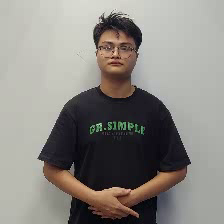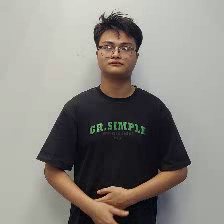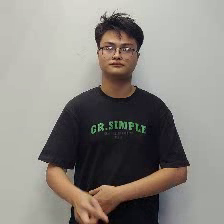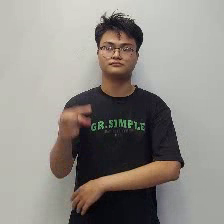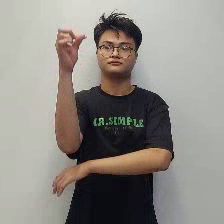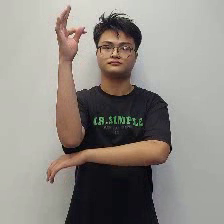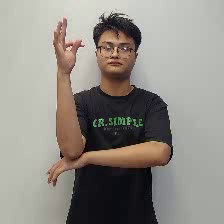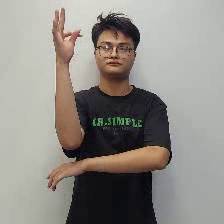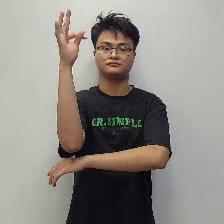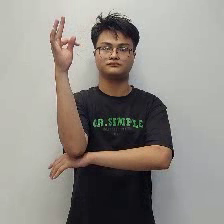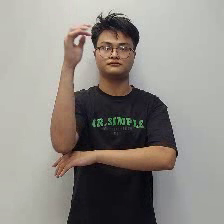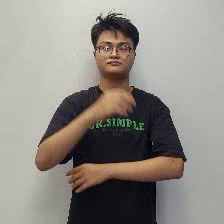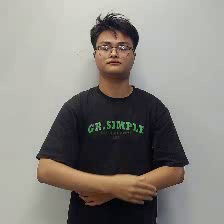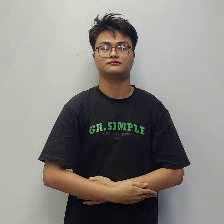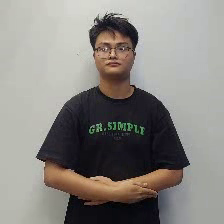Trưa